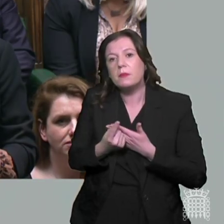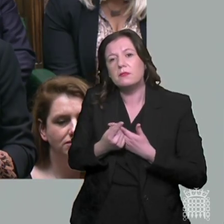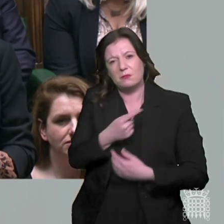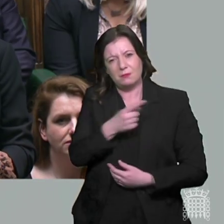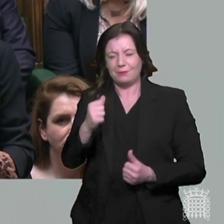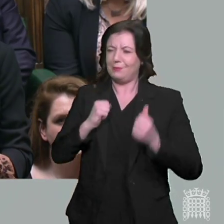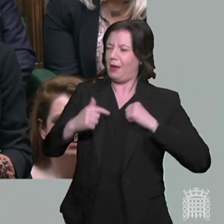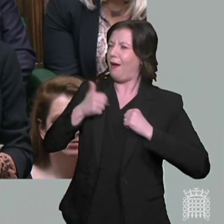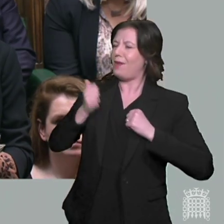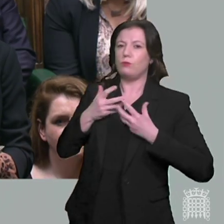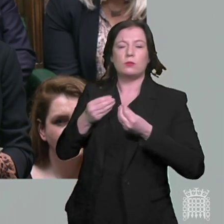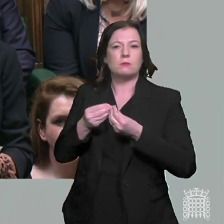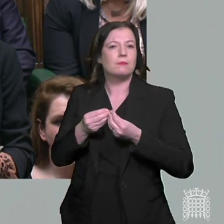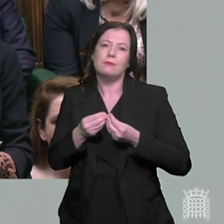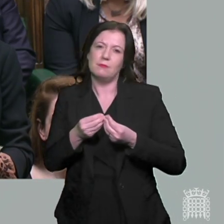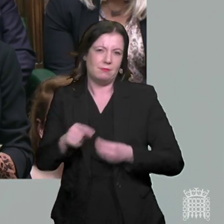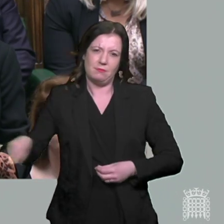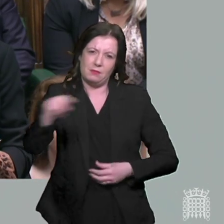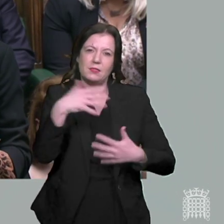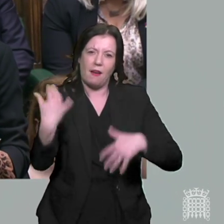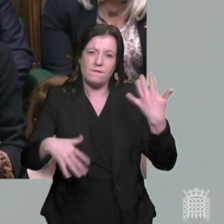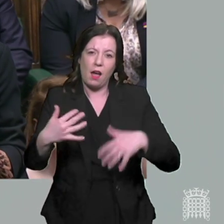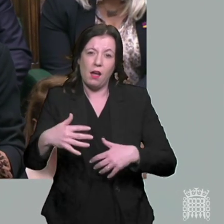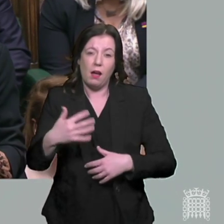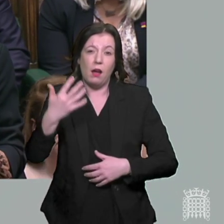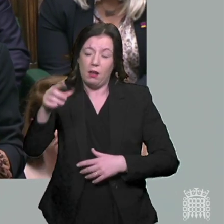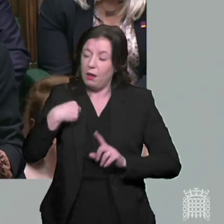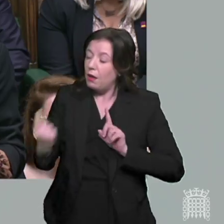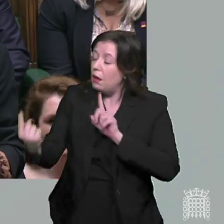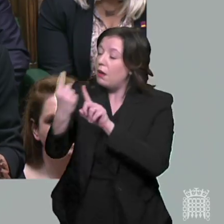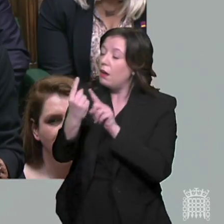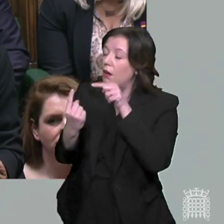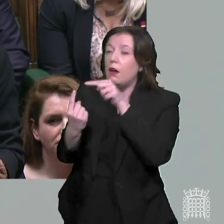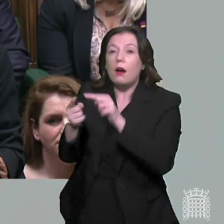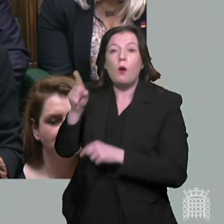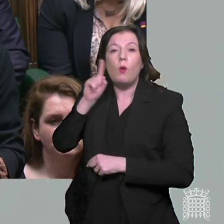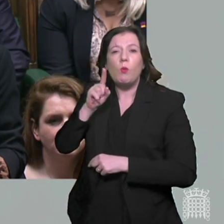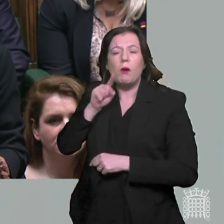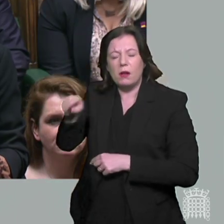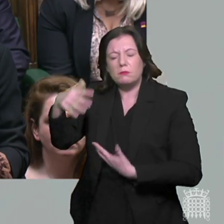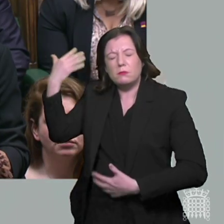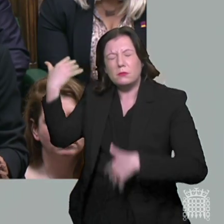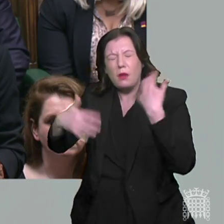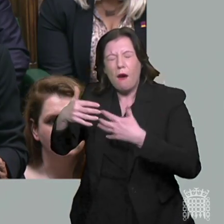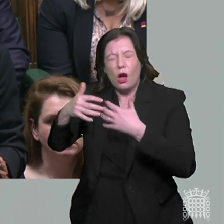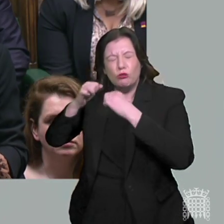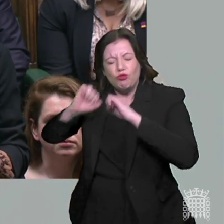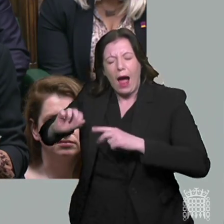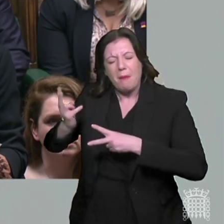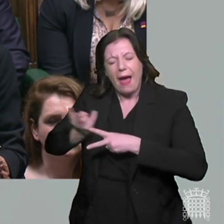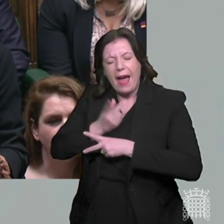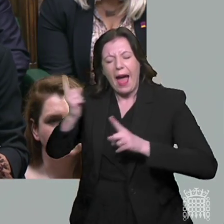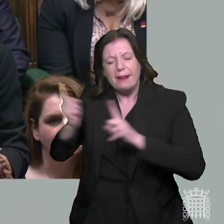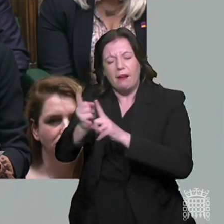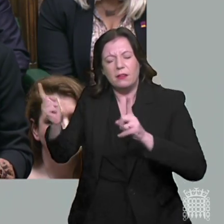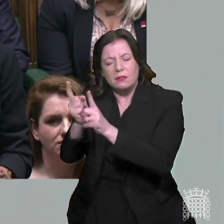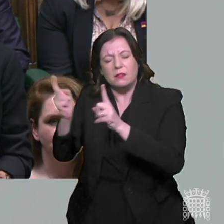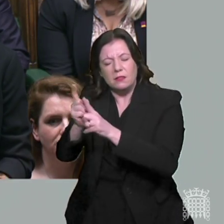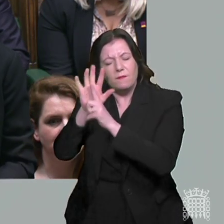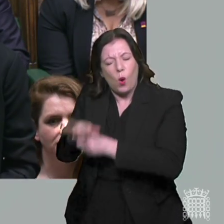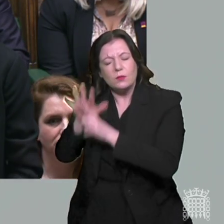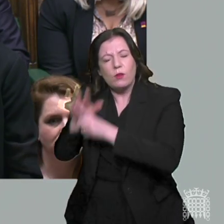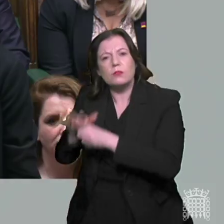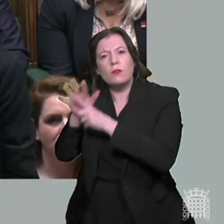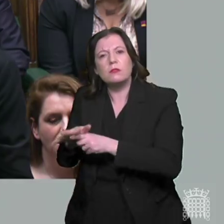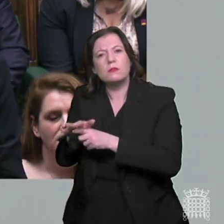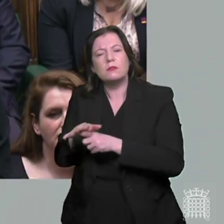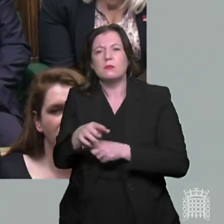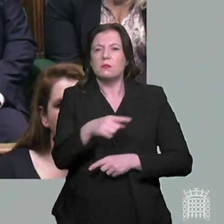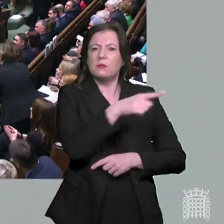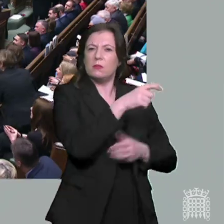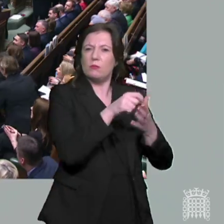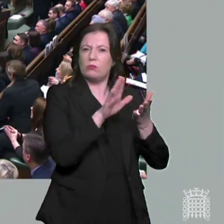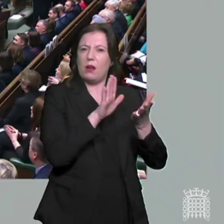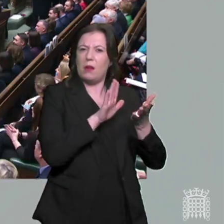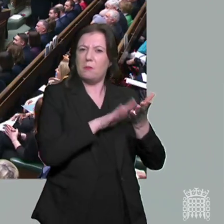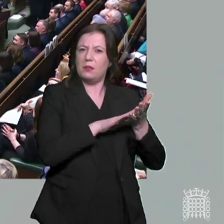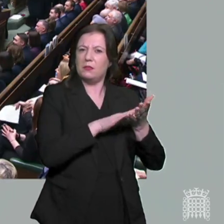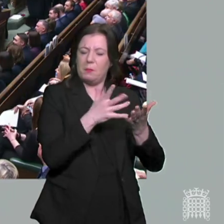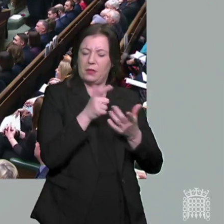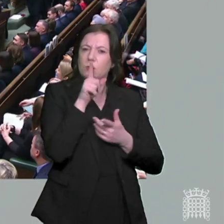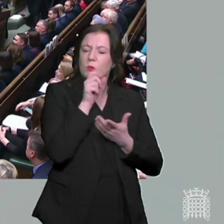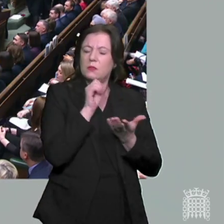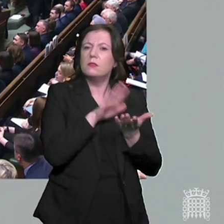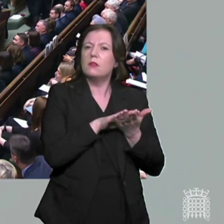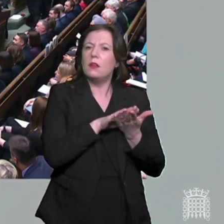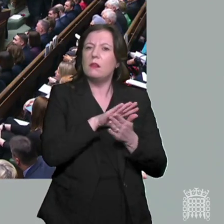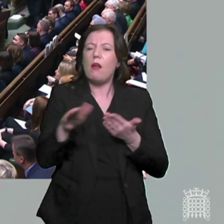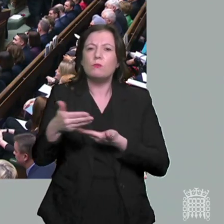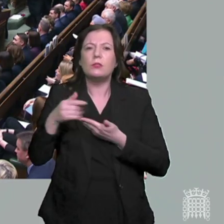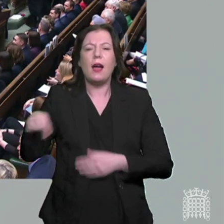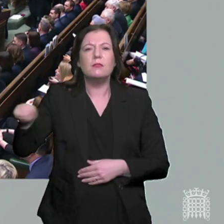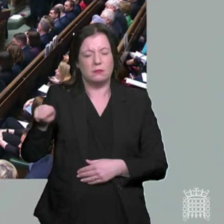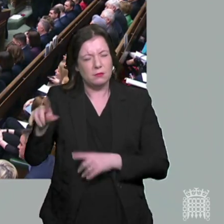How exactly will I help to prevent the next woman I meet who has been brought here illegally from being repeatedly raped, if she is, as the Prime Minister tweeted, denied access to our modern slavery system?